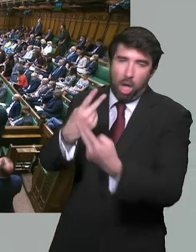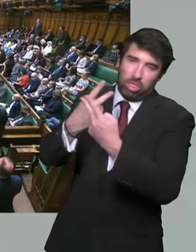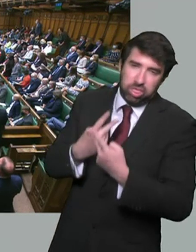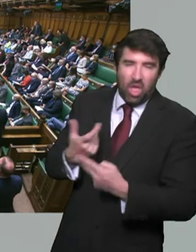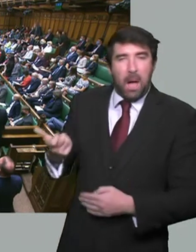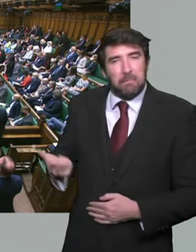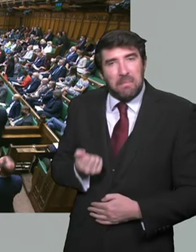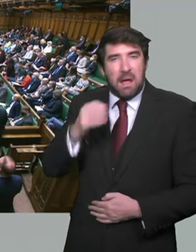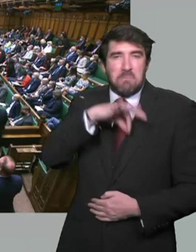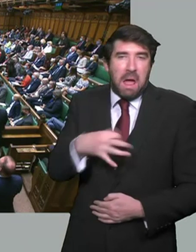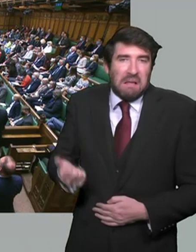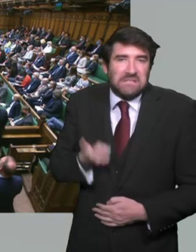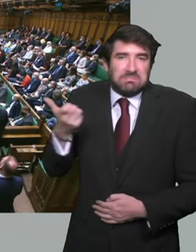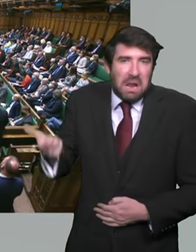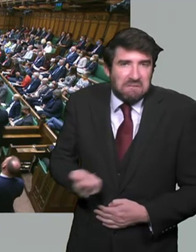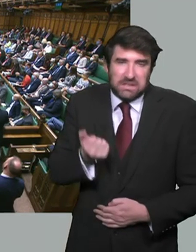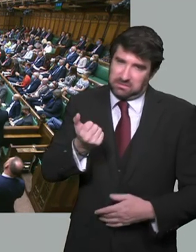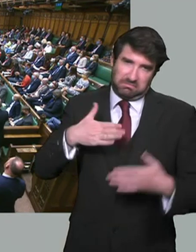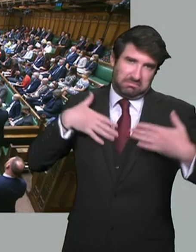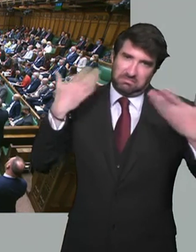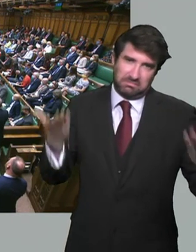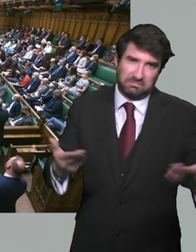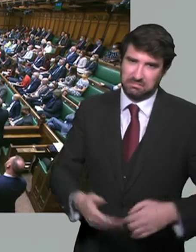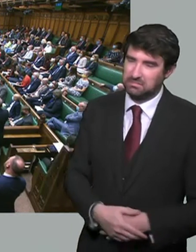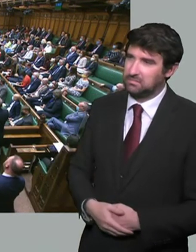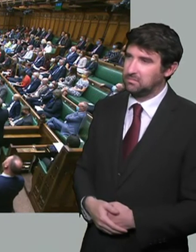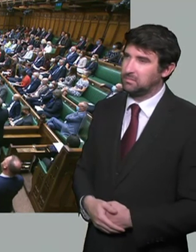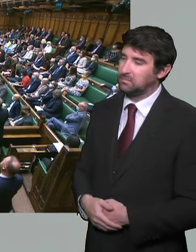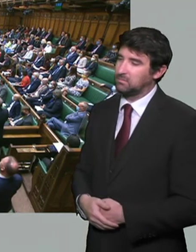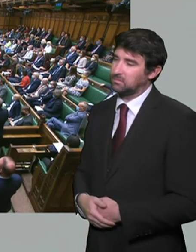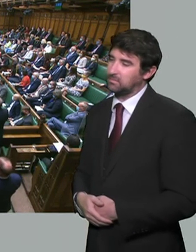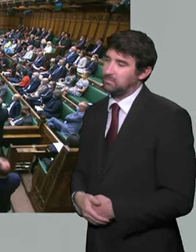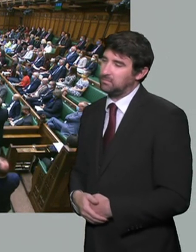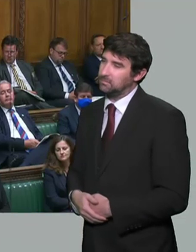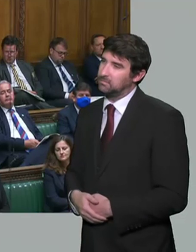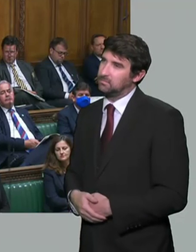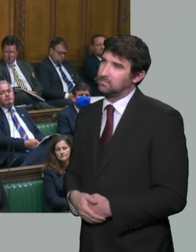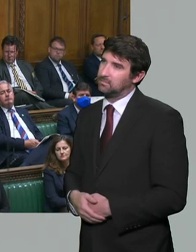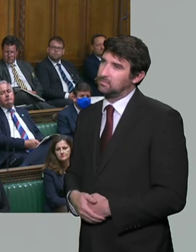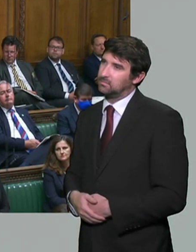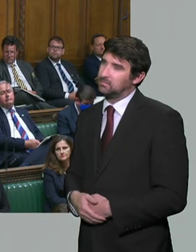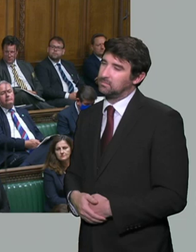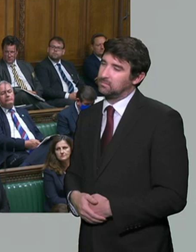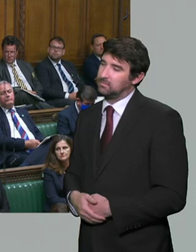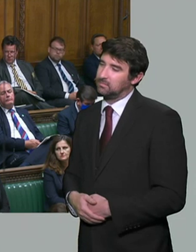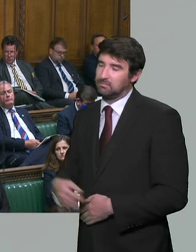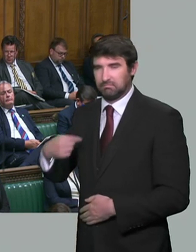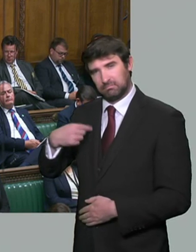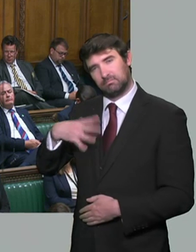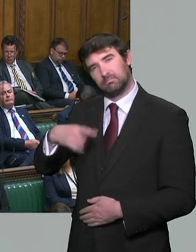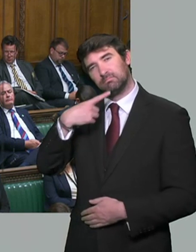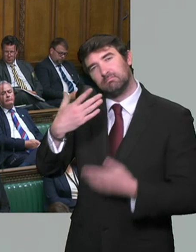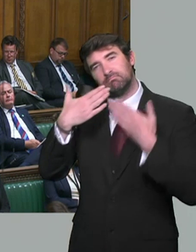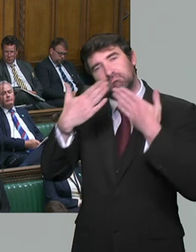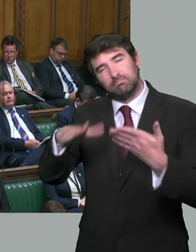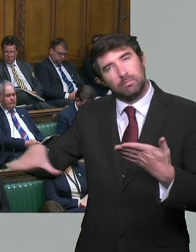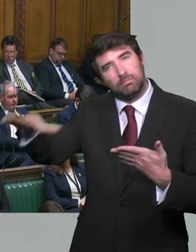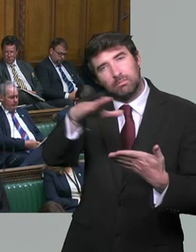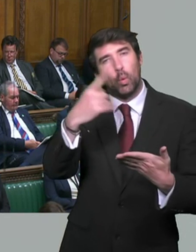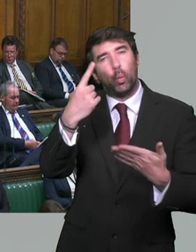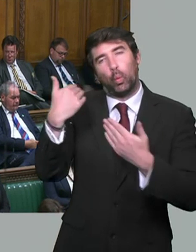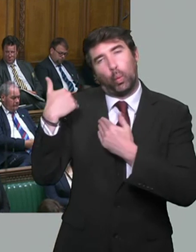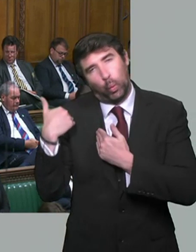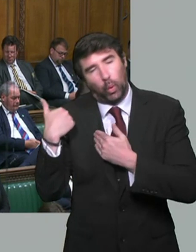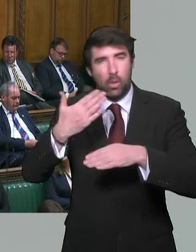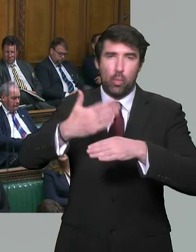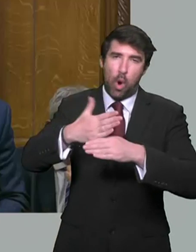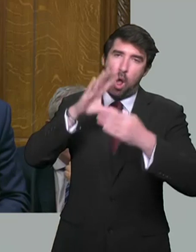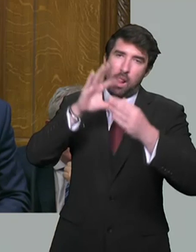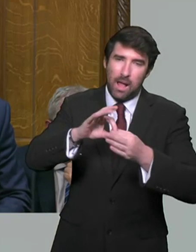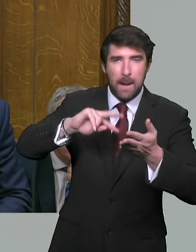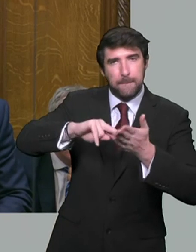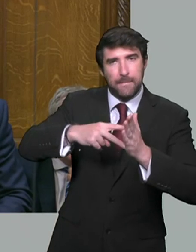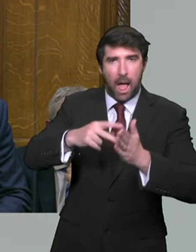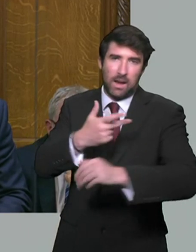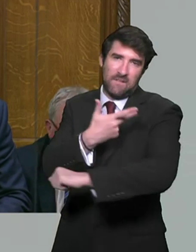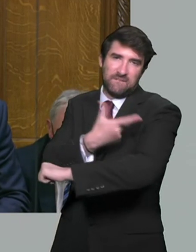This is, I think, the first opportunity for the whole House to thank all those who have played a role in rolling out the superb vaccine programme over the past six months or so, ranging from the whole of the national health service to the military.